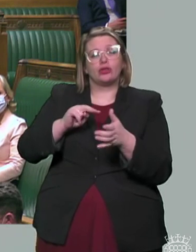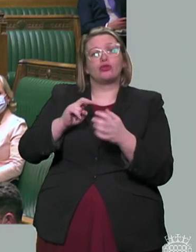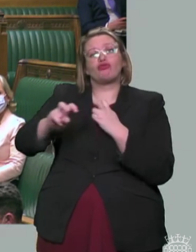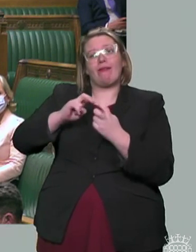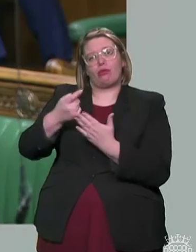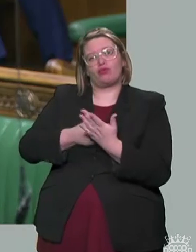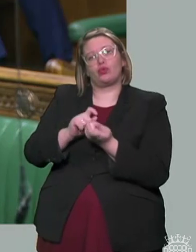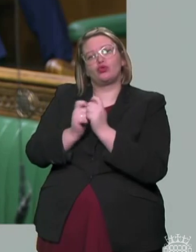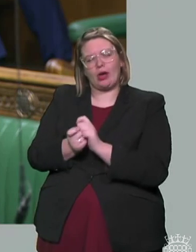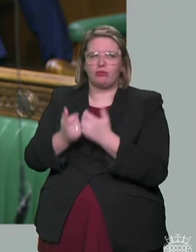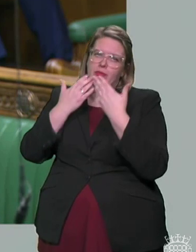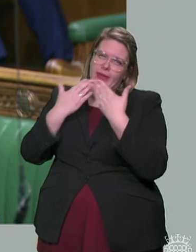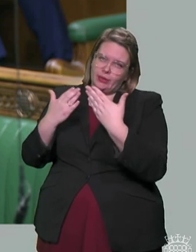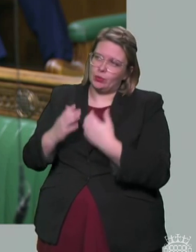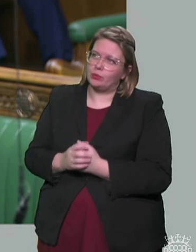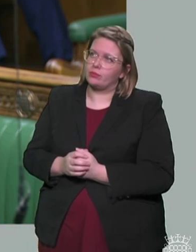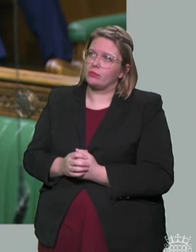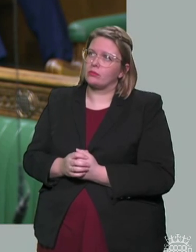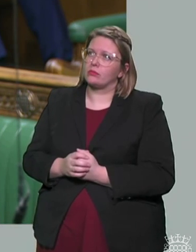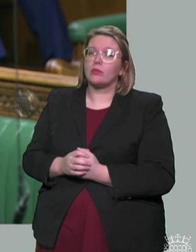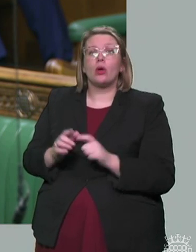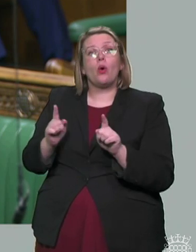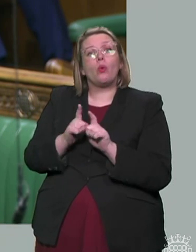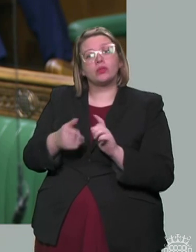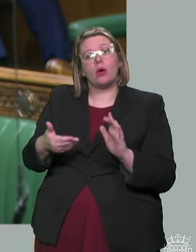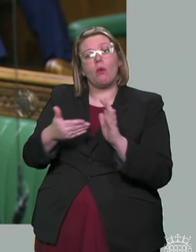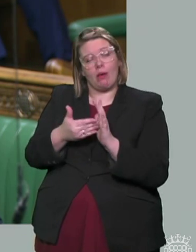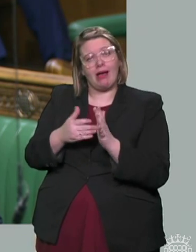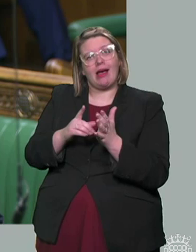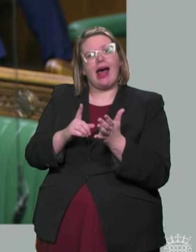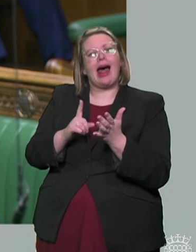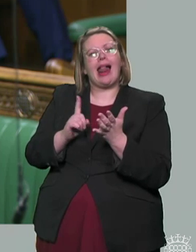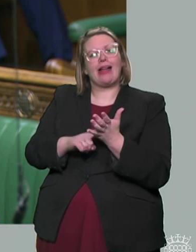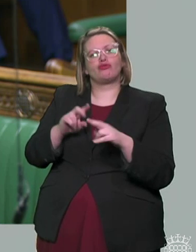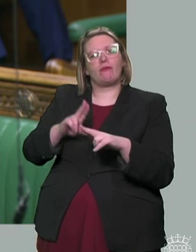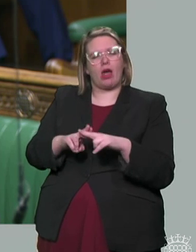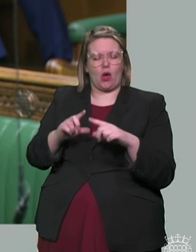I also welcome the increased use of lateral flow tests for diagnostic testing.